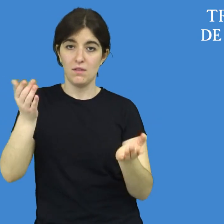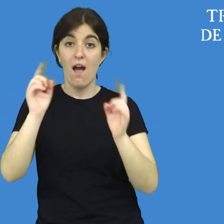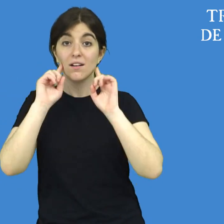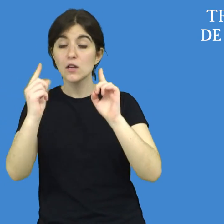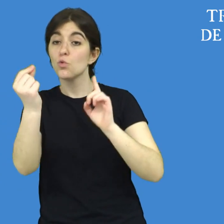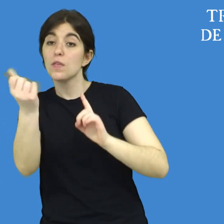caso